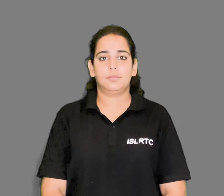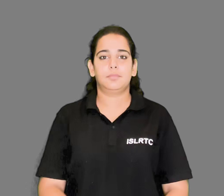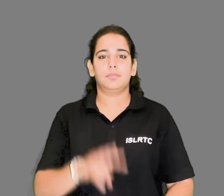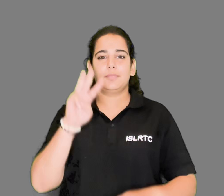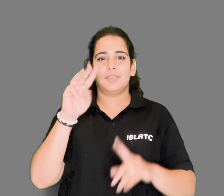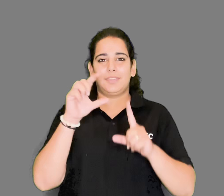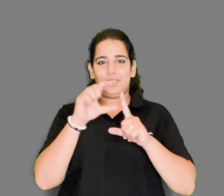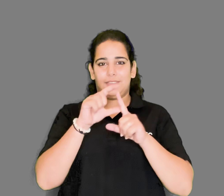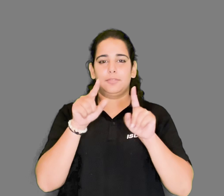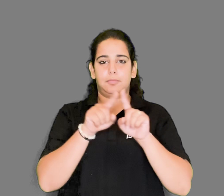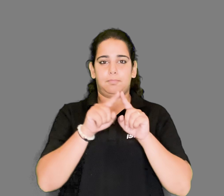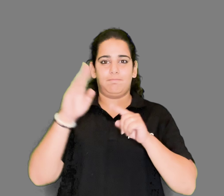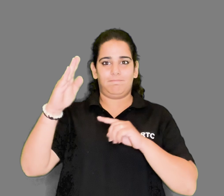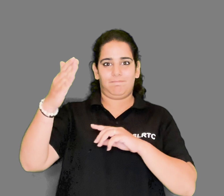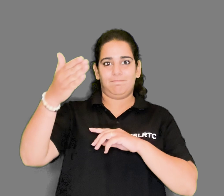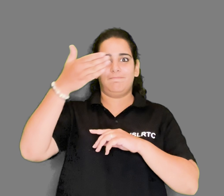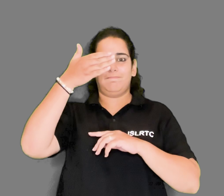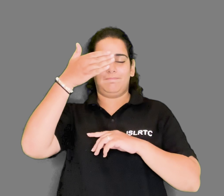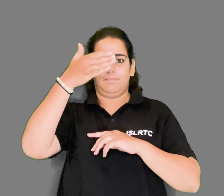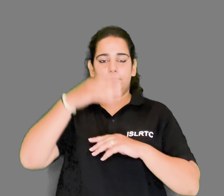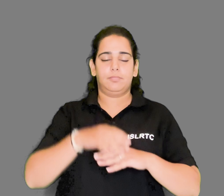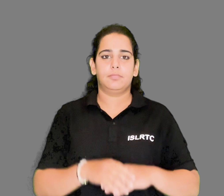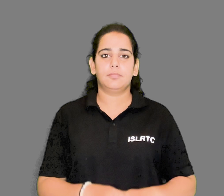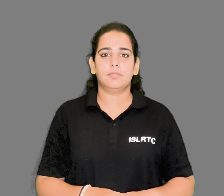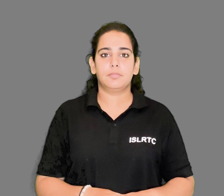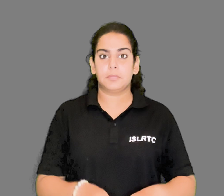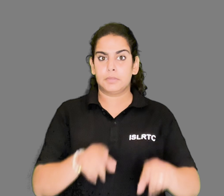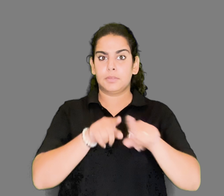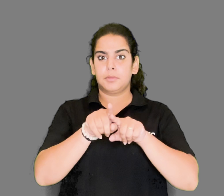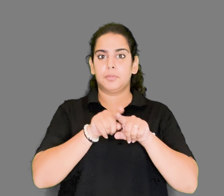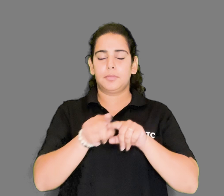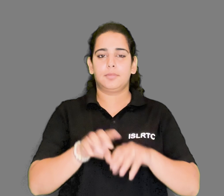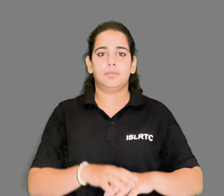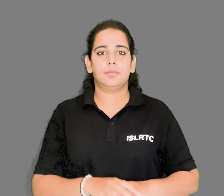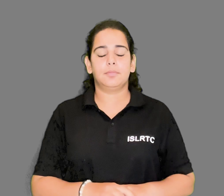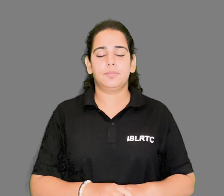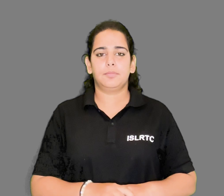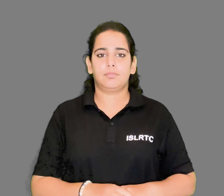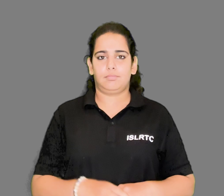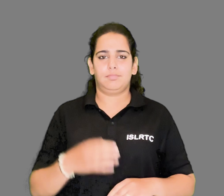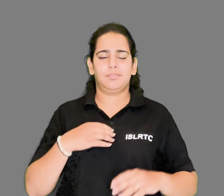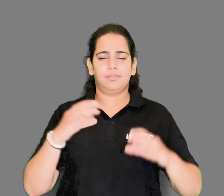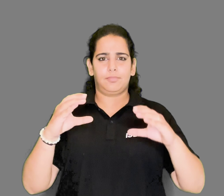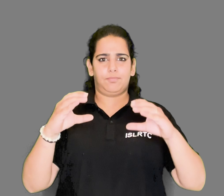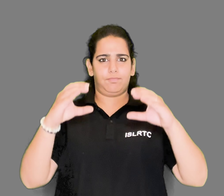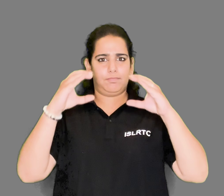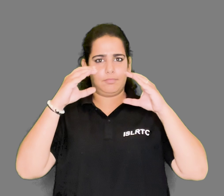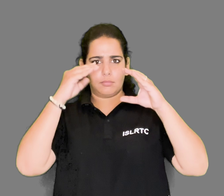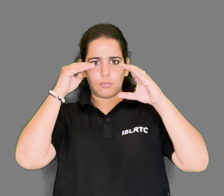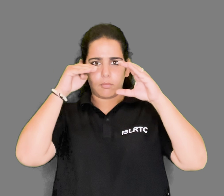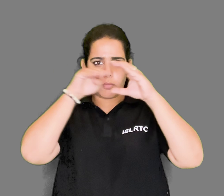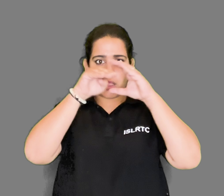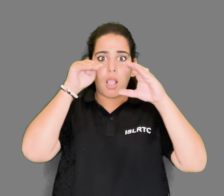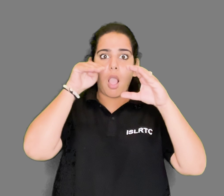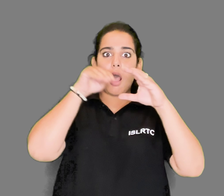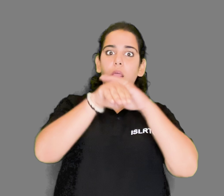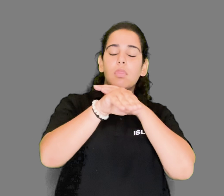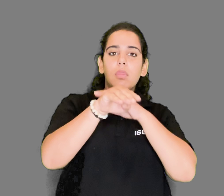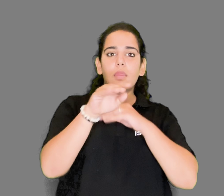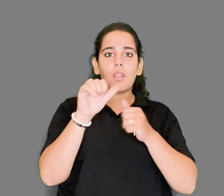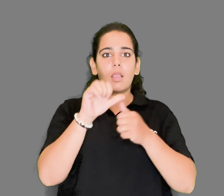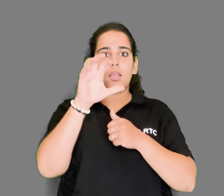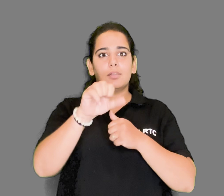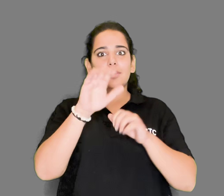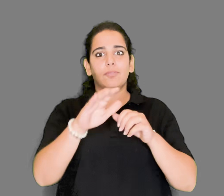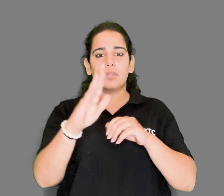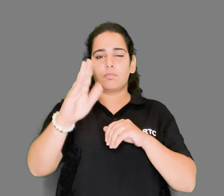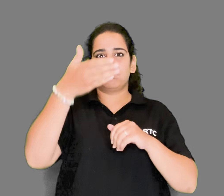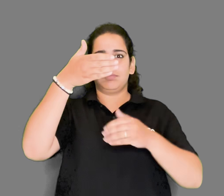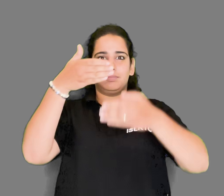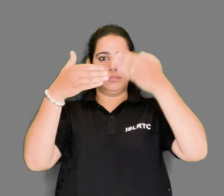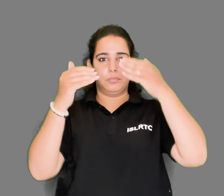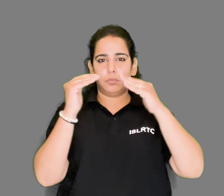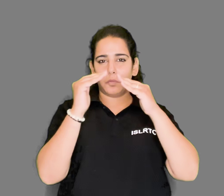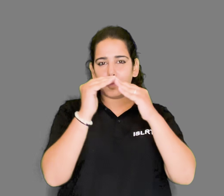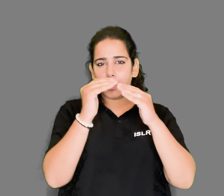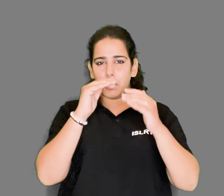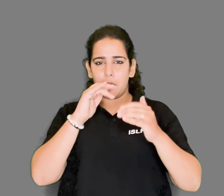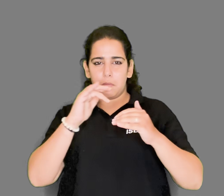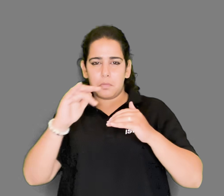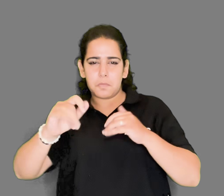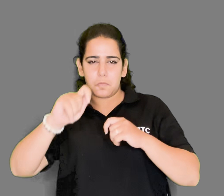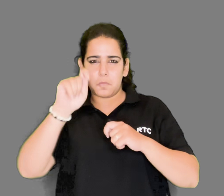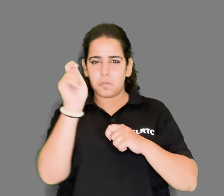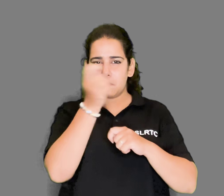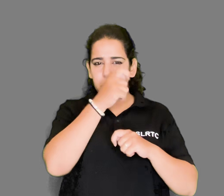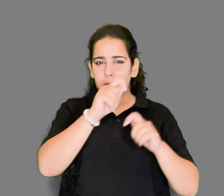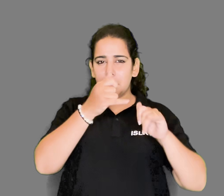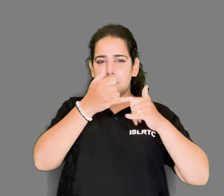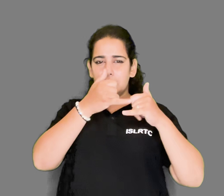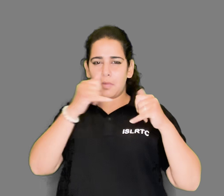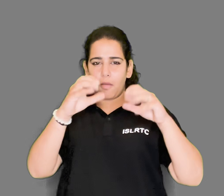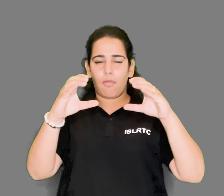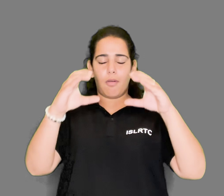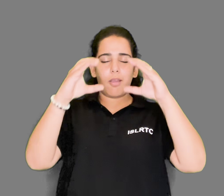Adjustable Workstation Workspaces that can be customized to accommodate different needs, such as desks that can be raised or lowered and ergonomic chairs